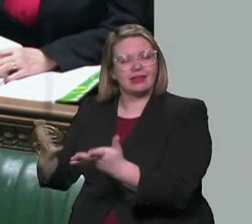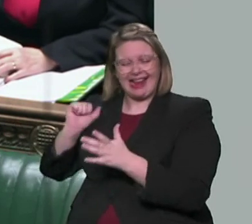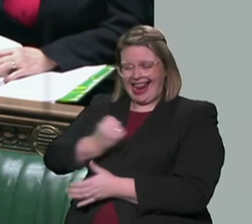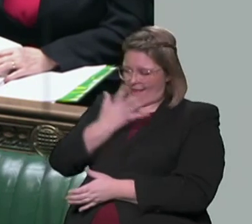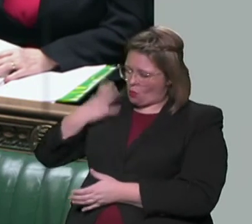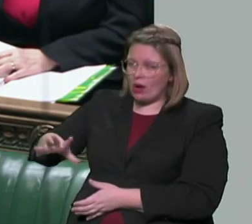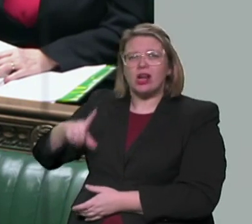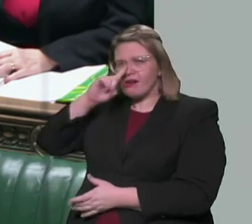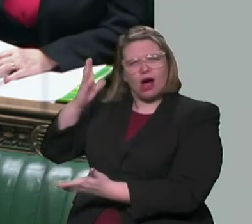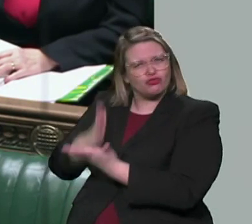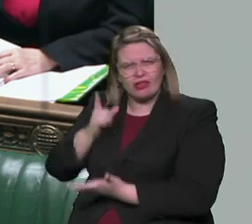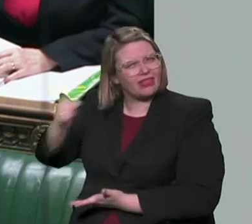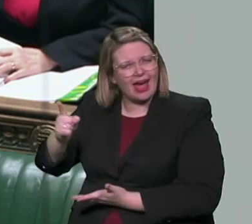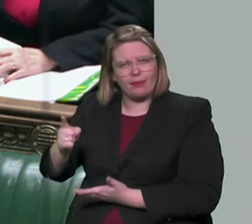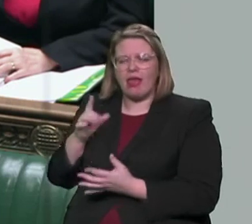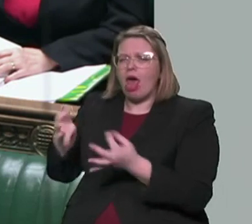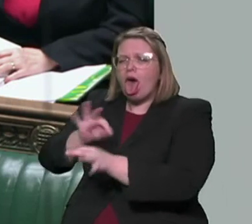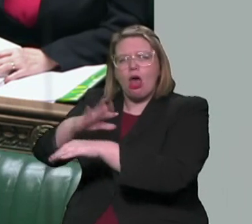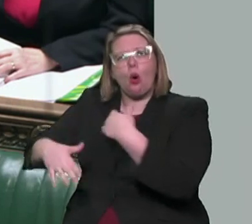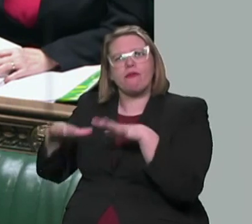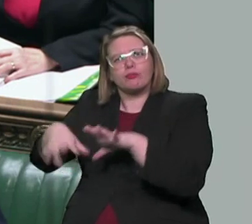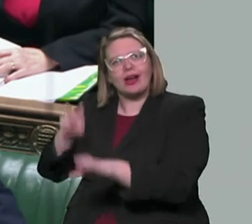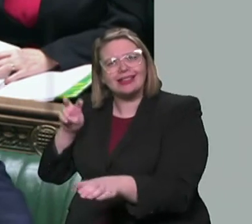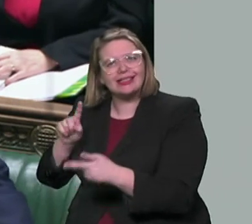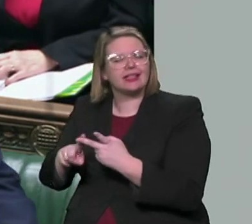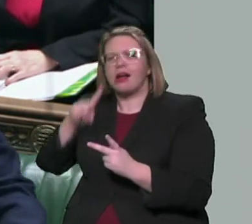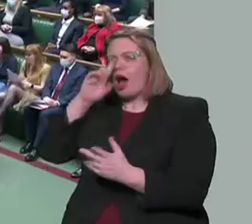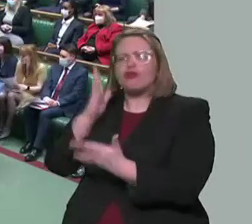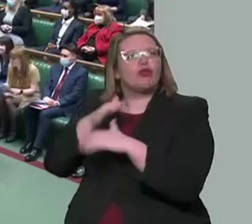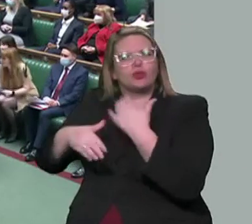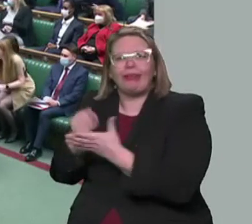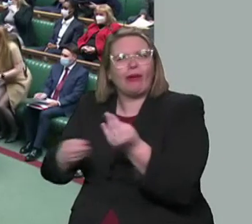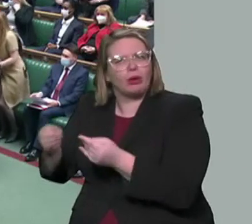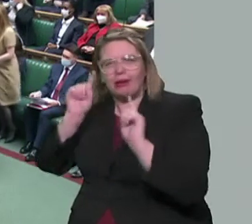It cannot be trusted on Brexit, and it cannot be trusted on the economy.